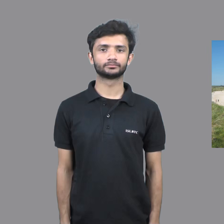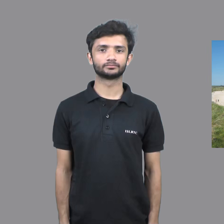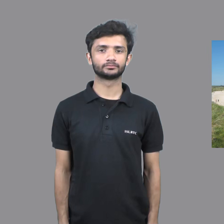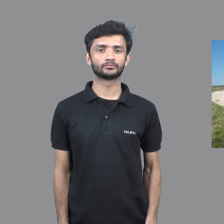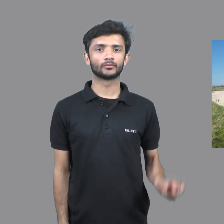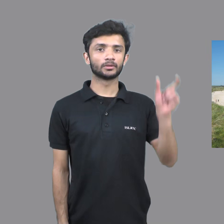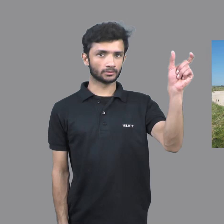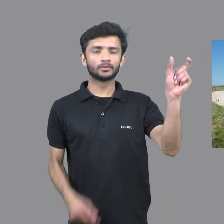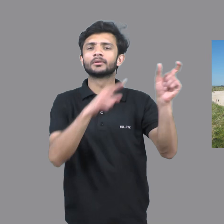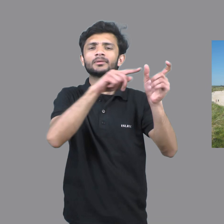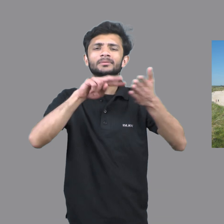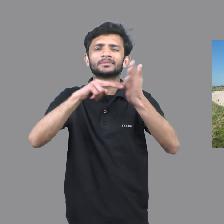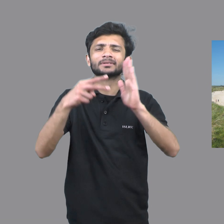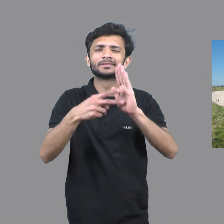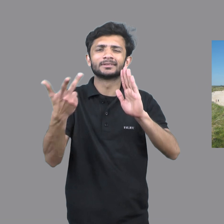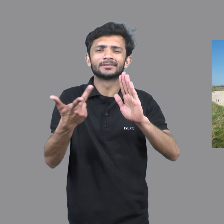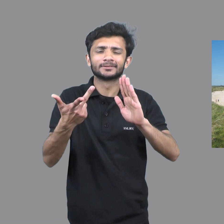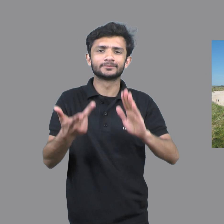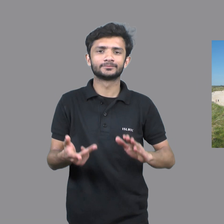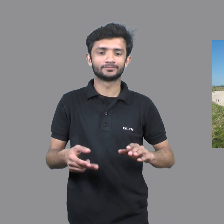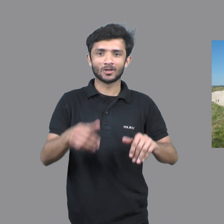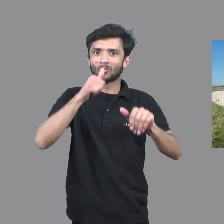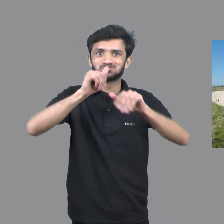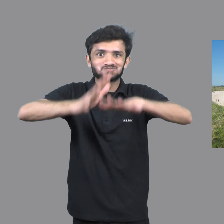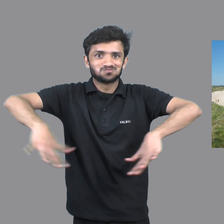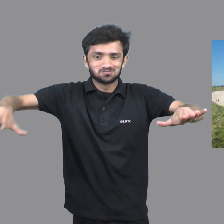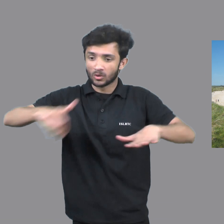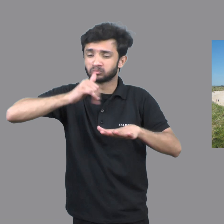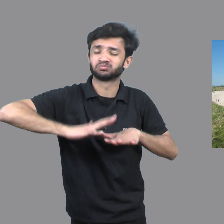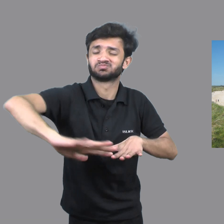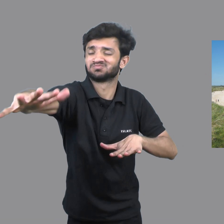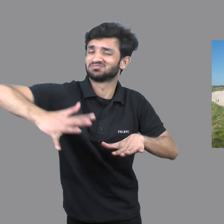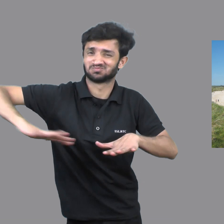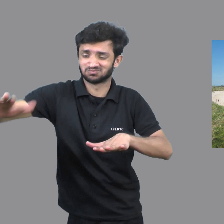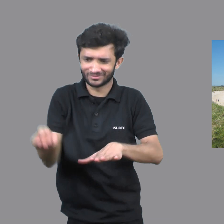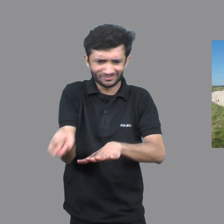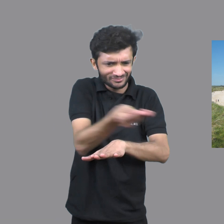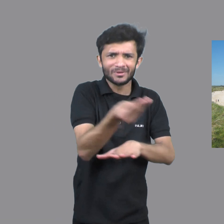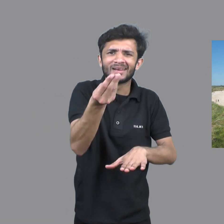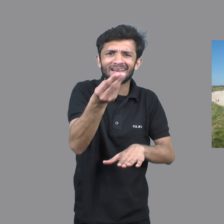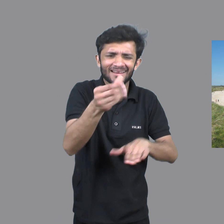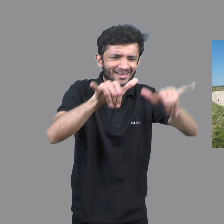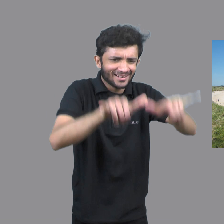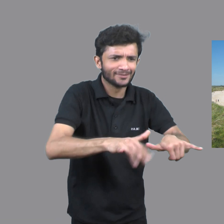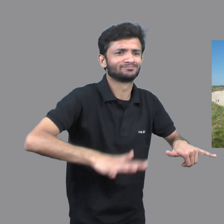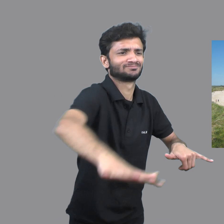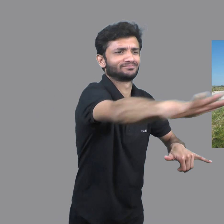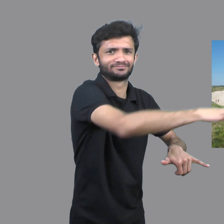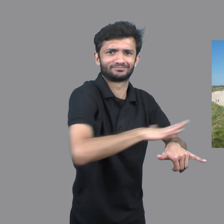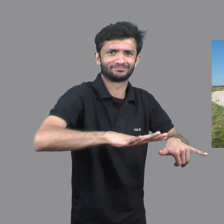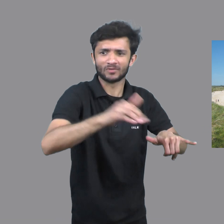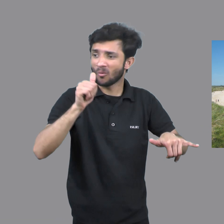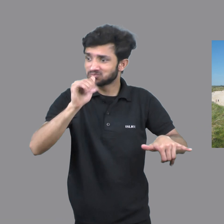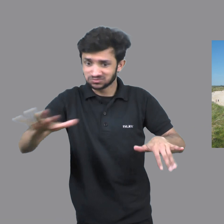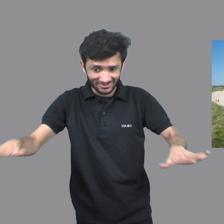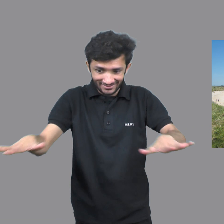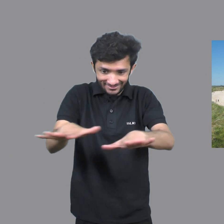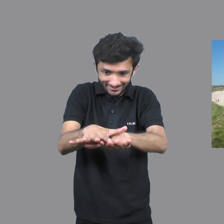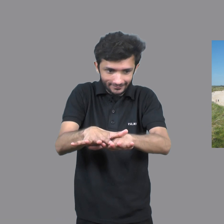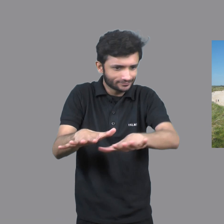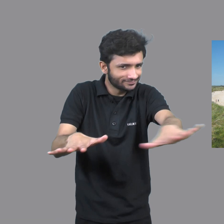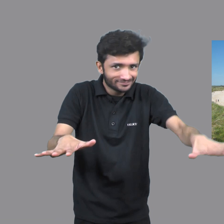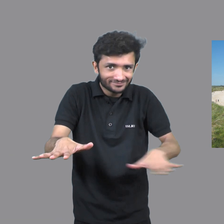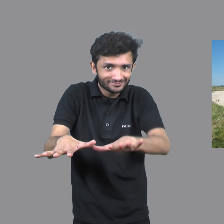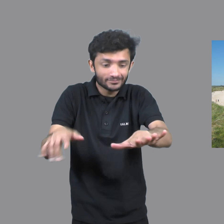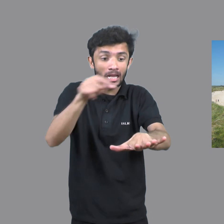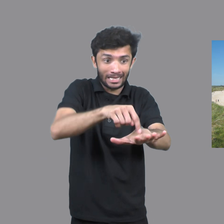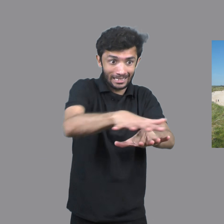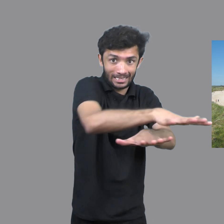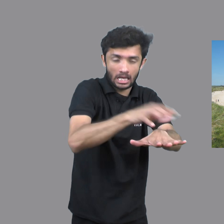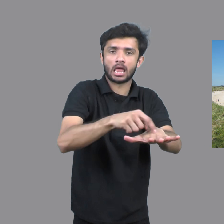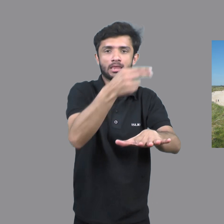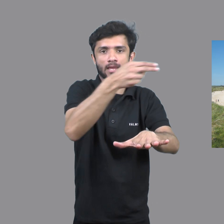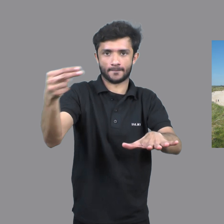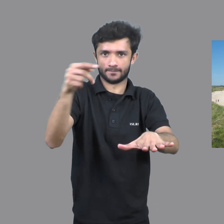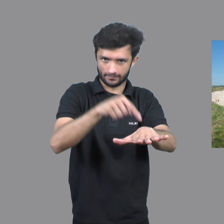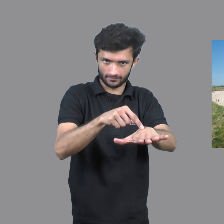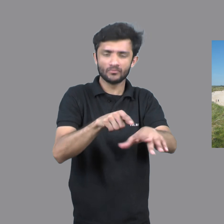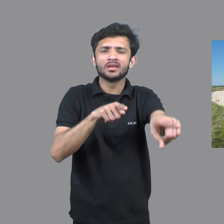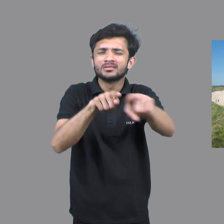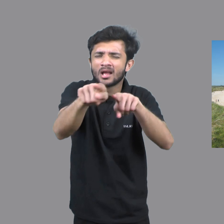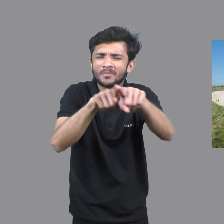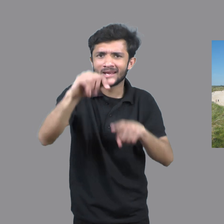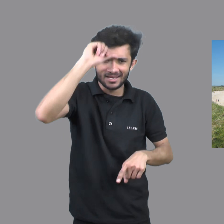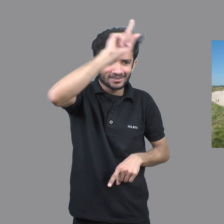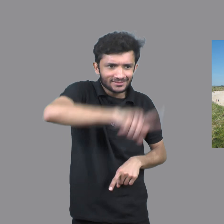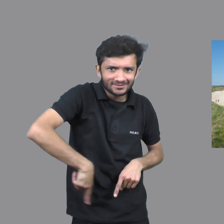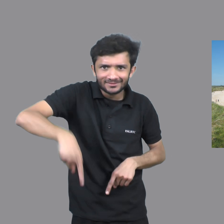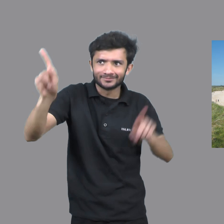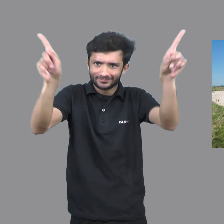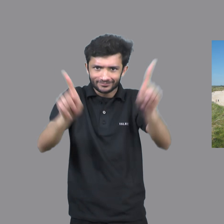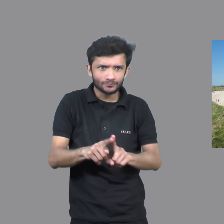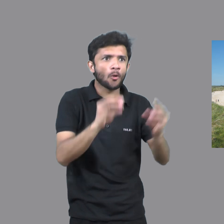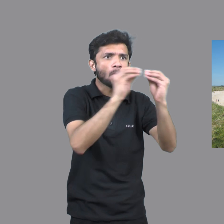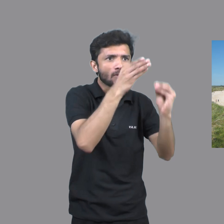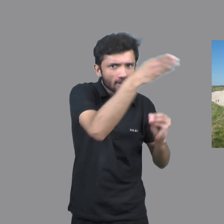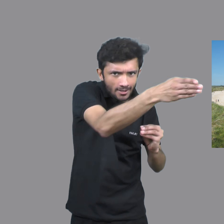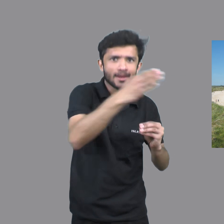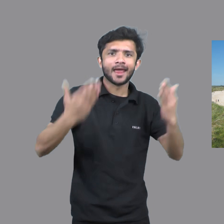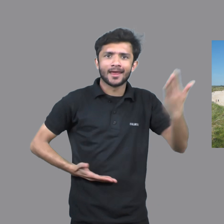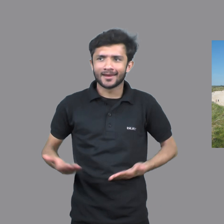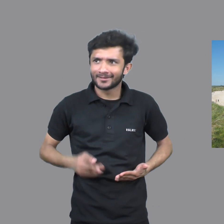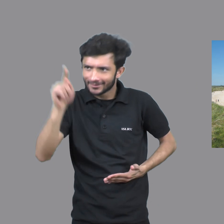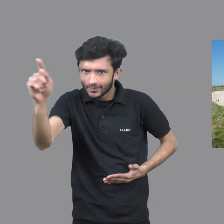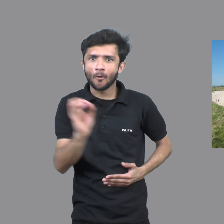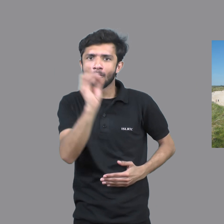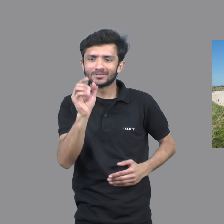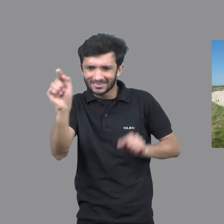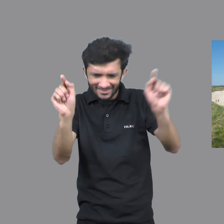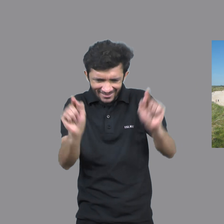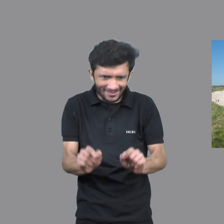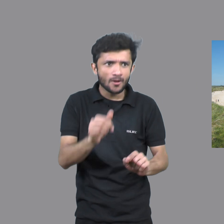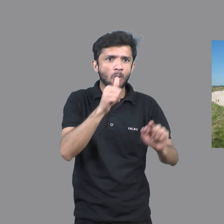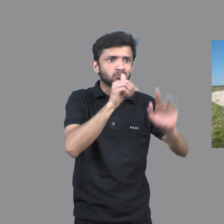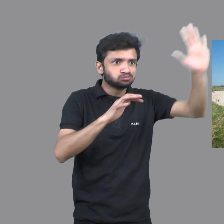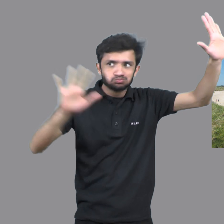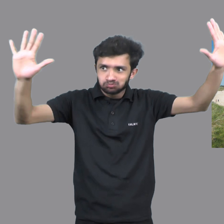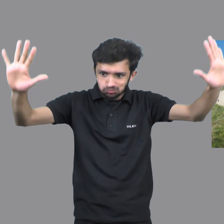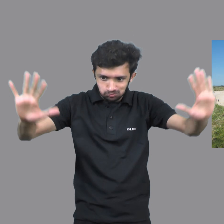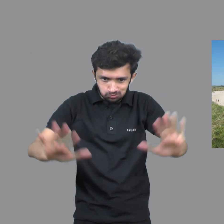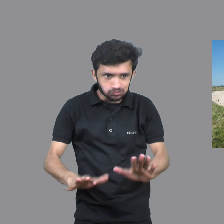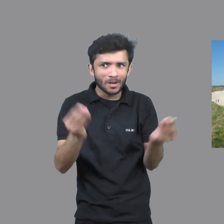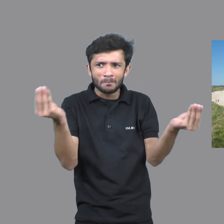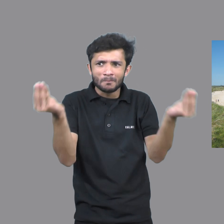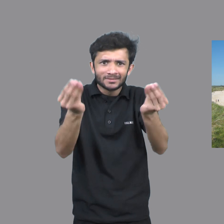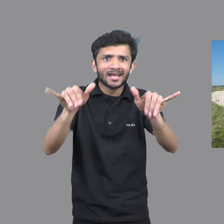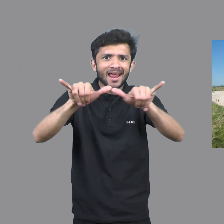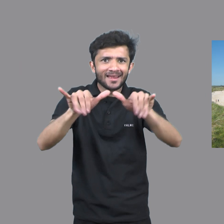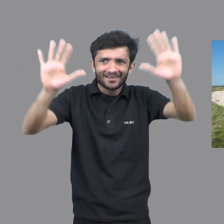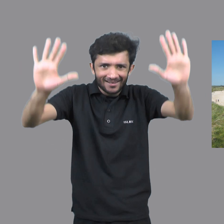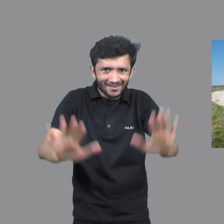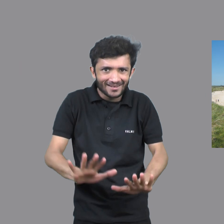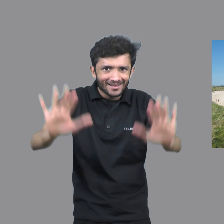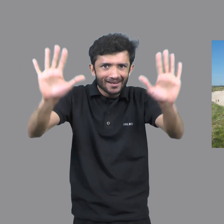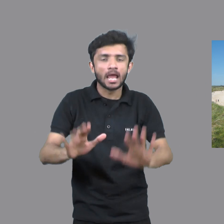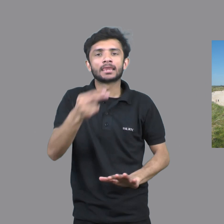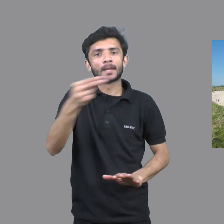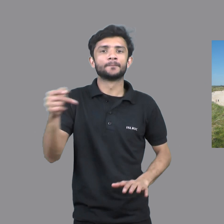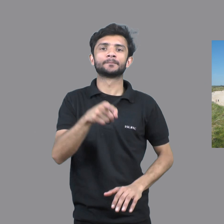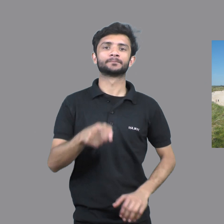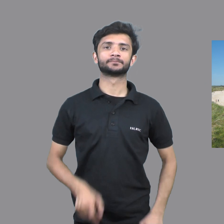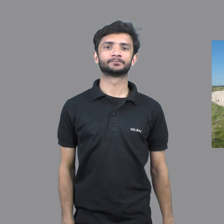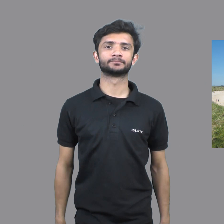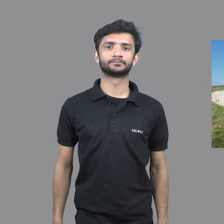Coastal Plain